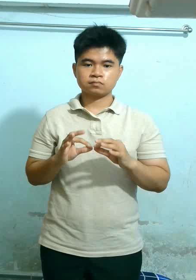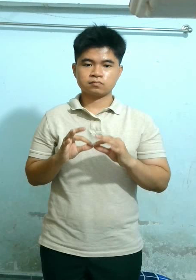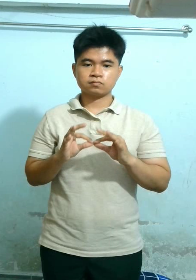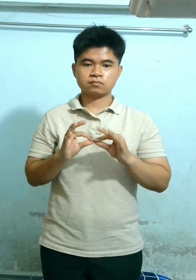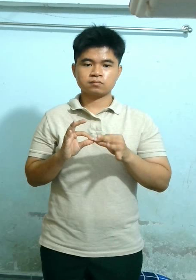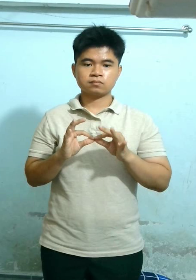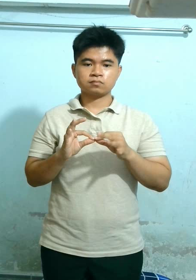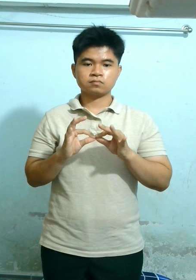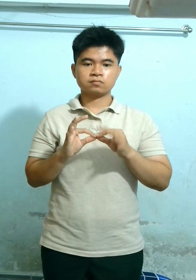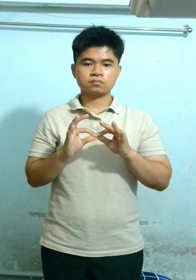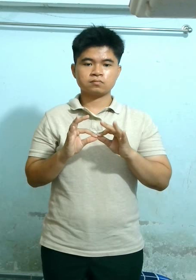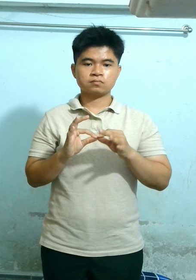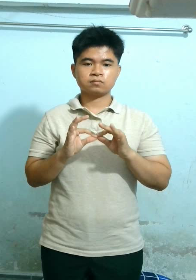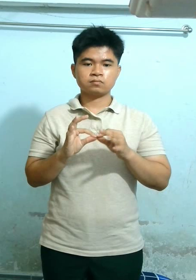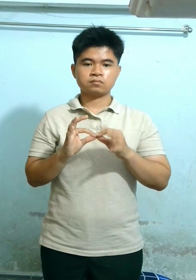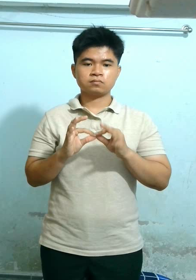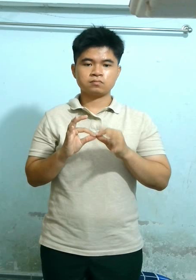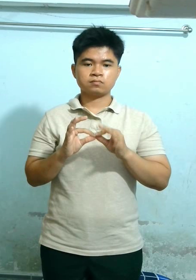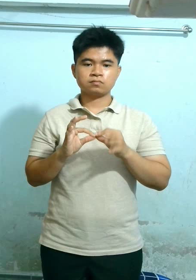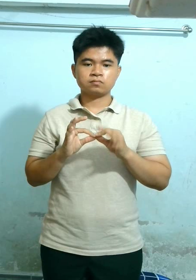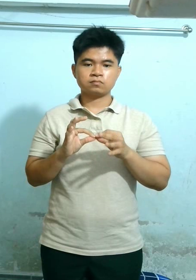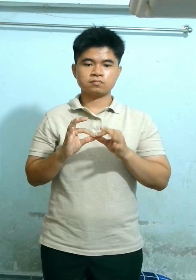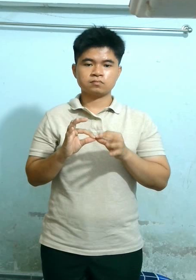phien dich